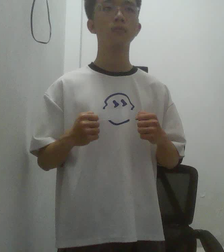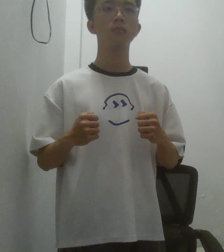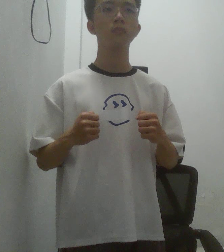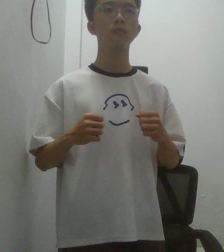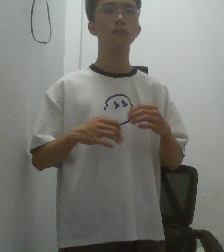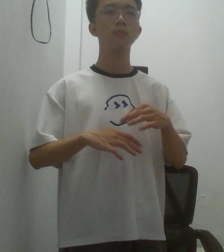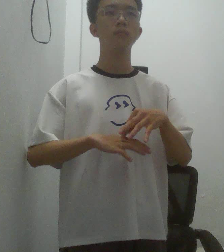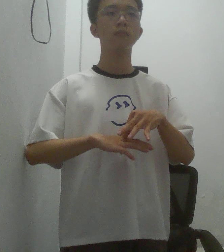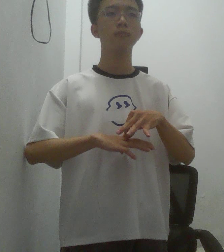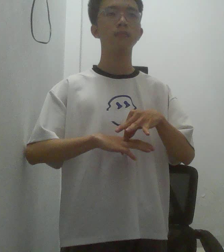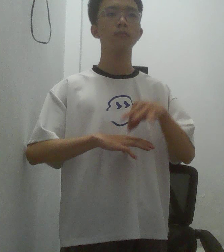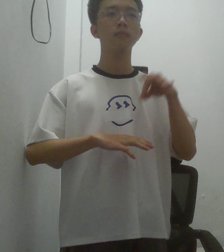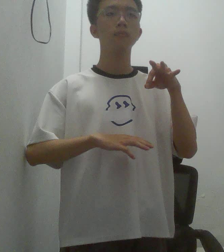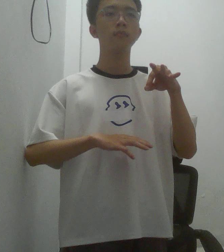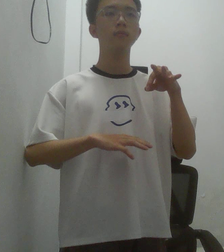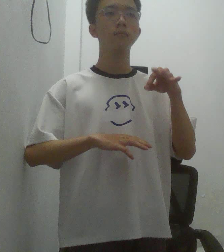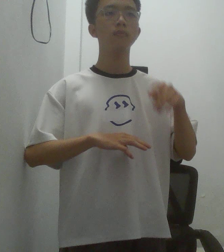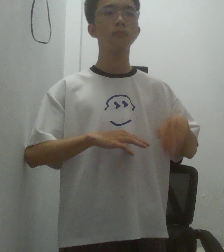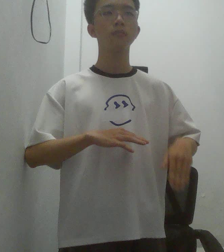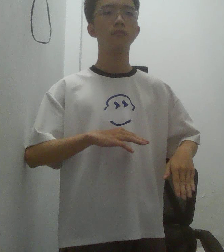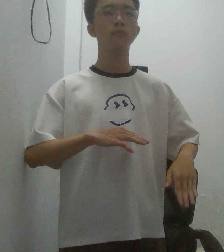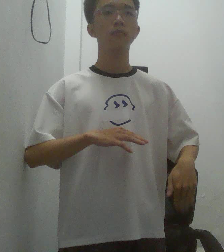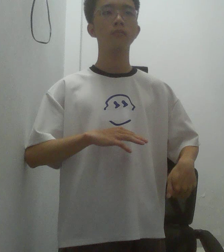tuan sau